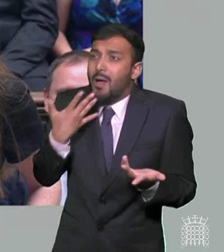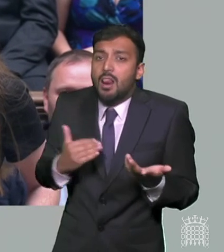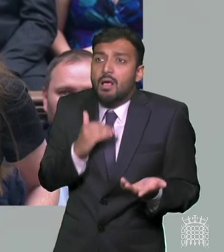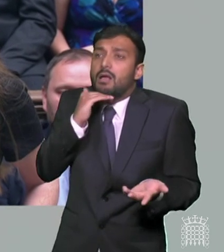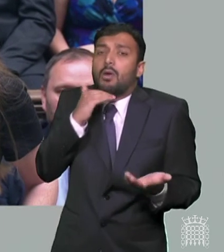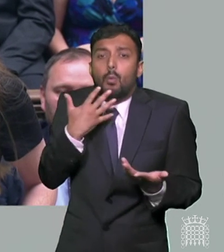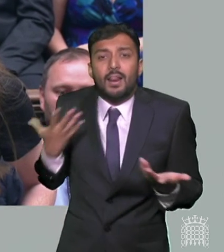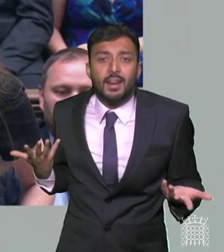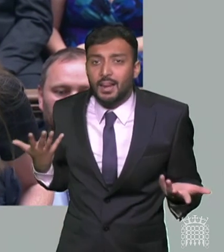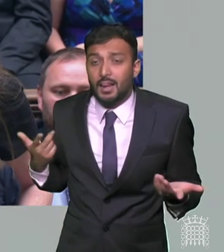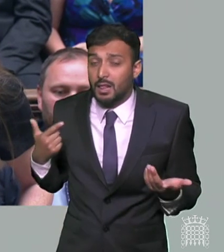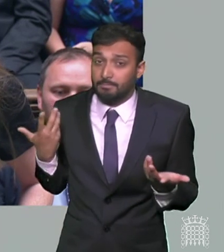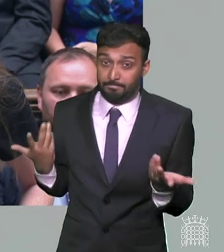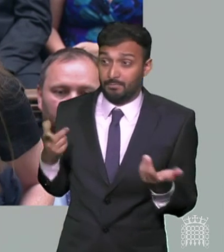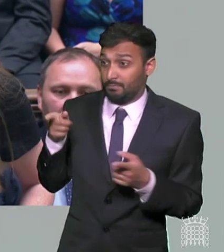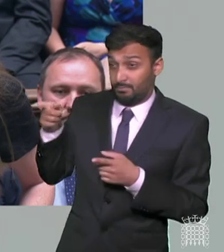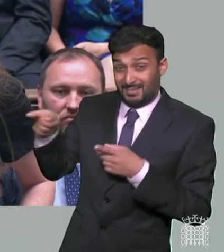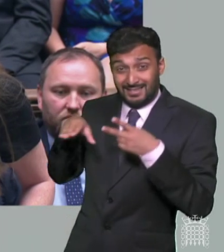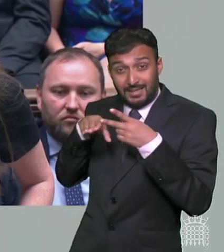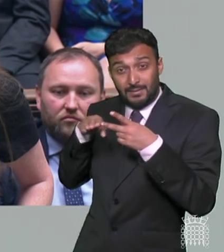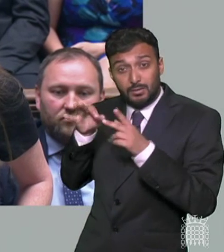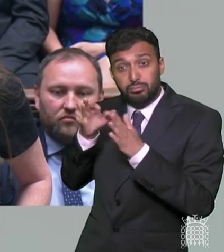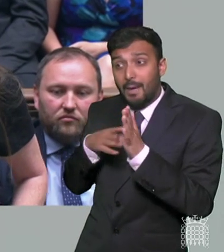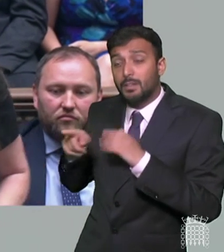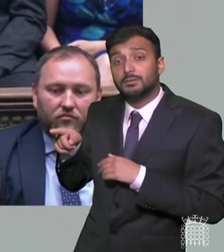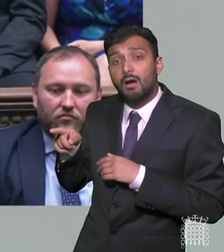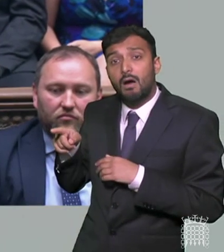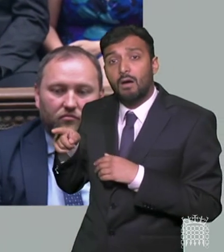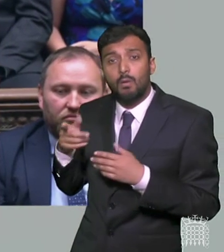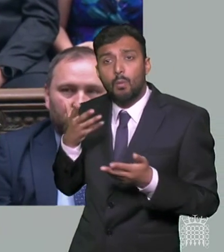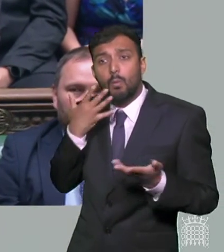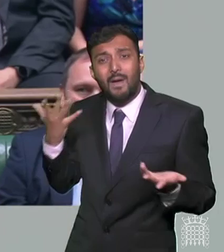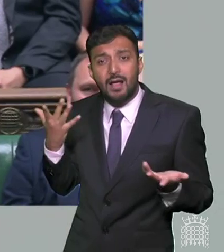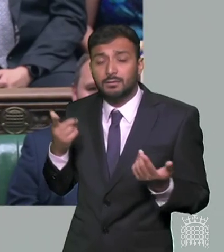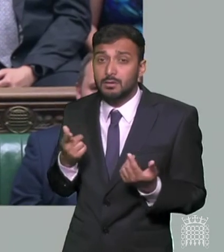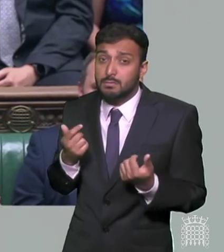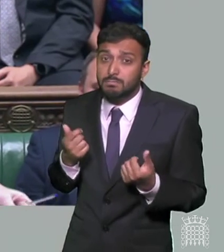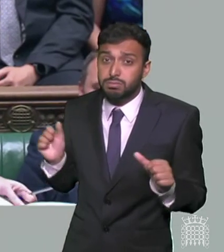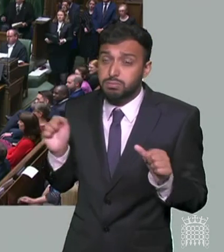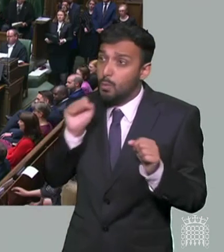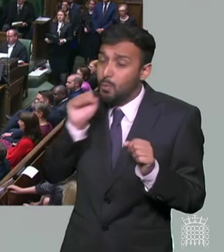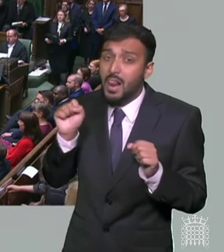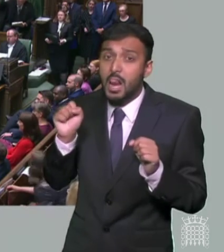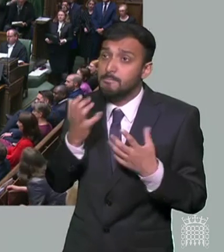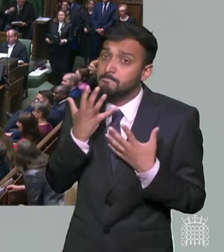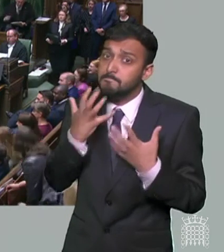When will he finally grow a backbone and tell the Prime Minister that the game is up?